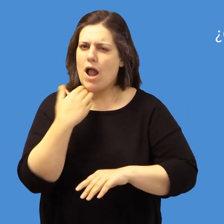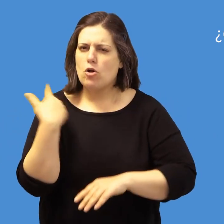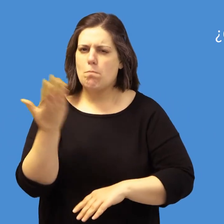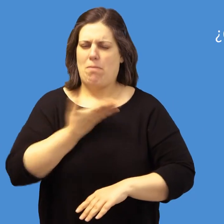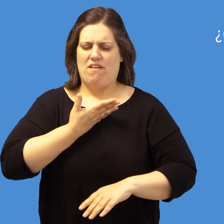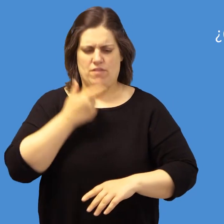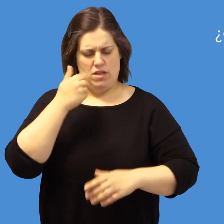afectar